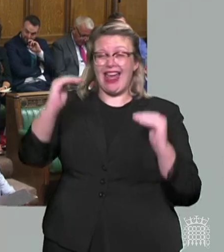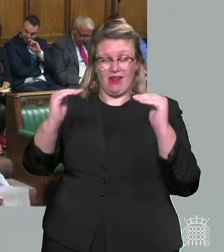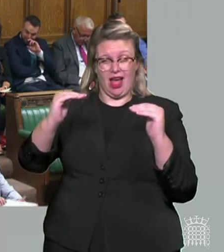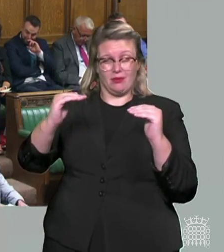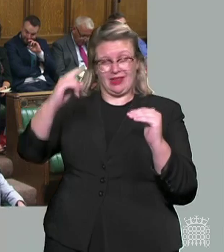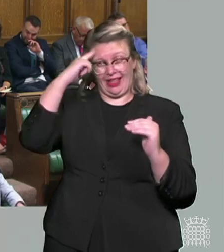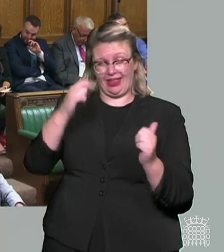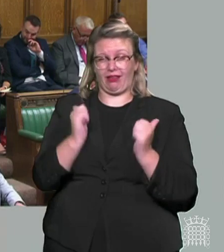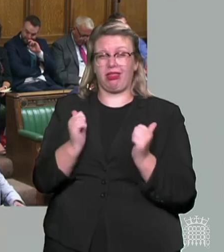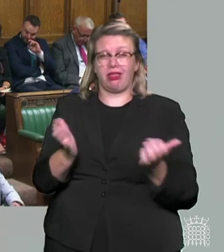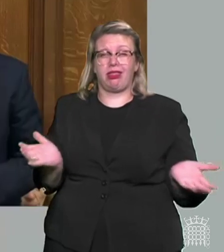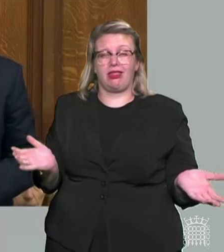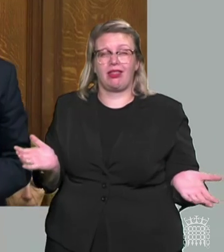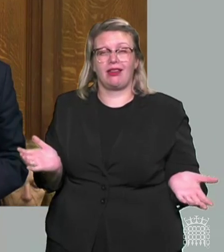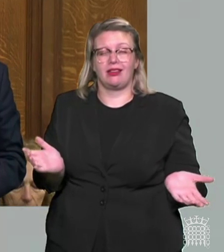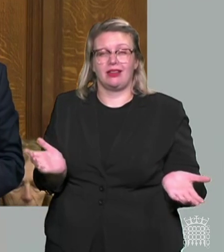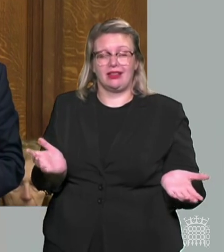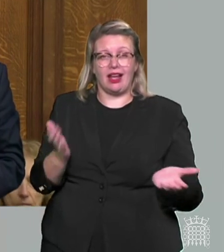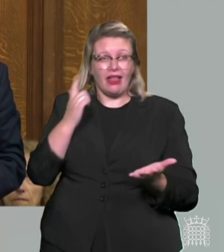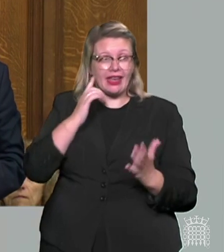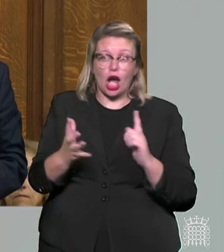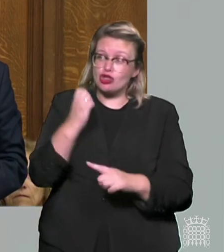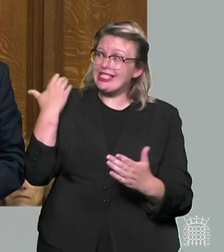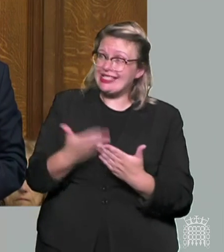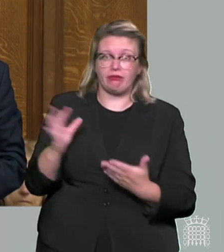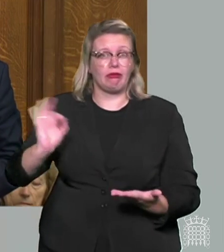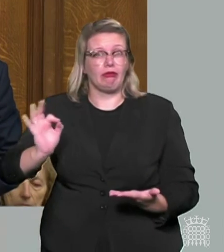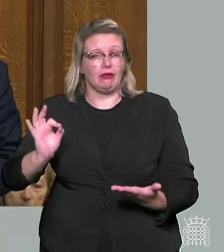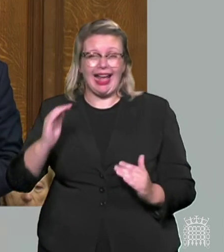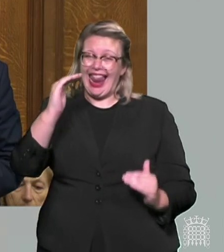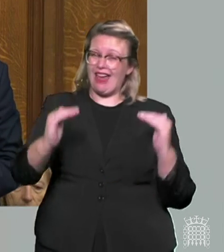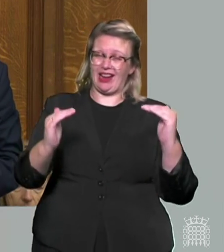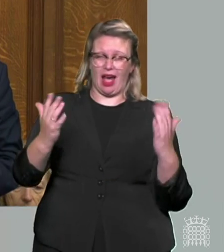The Prime Minister has a few days left in office.